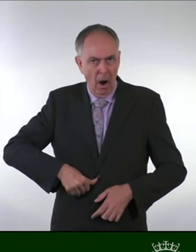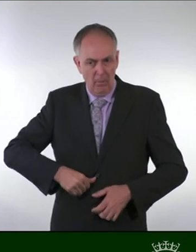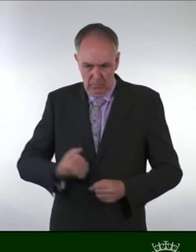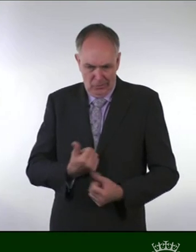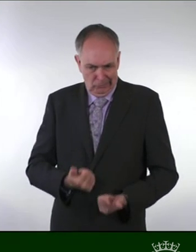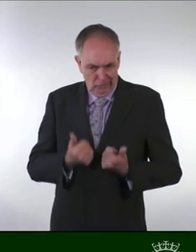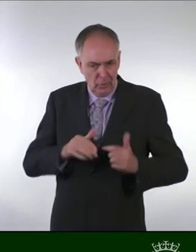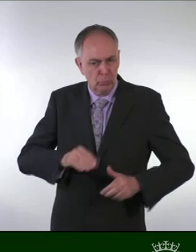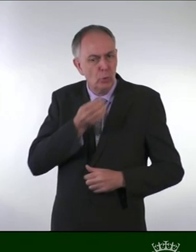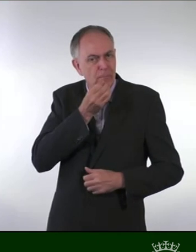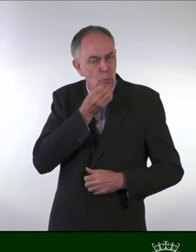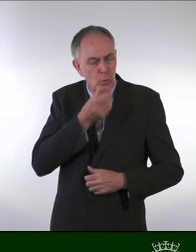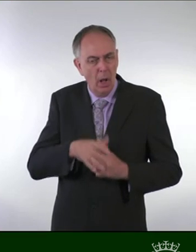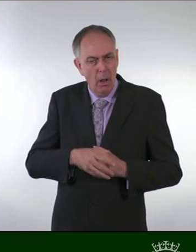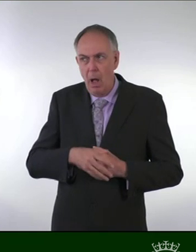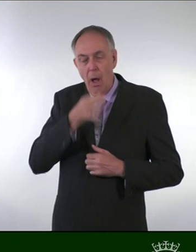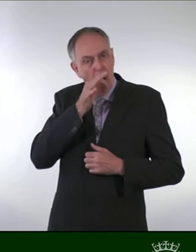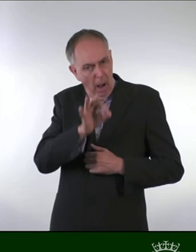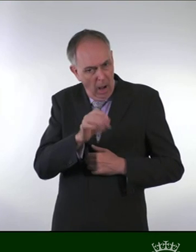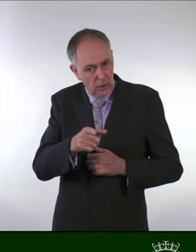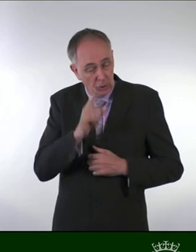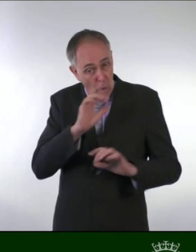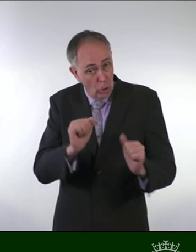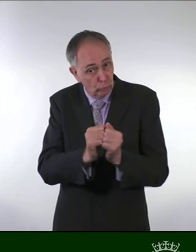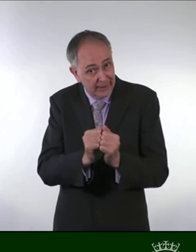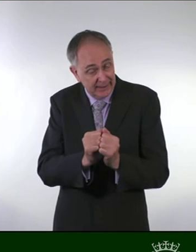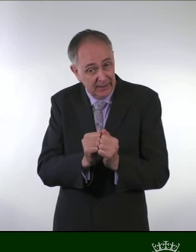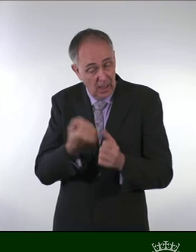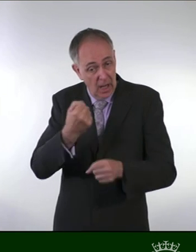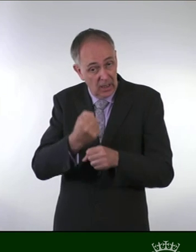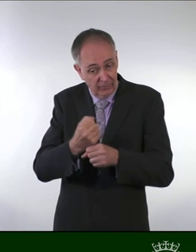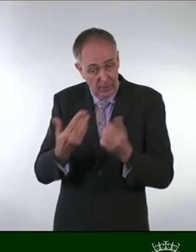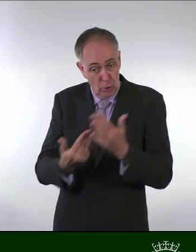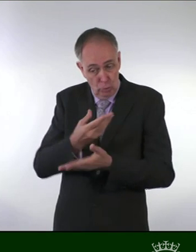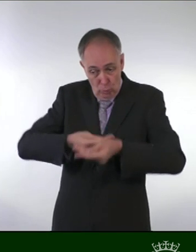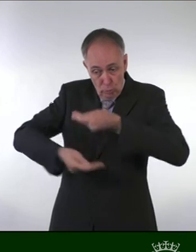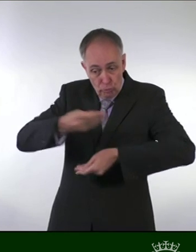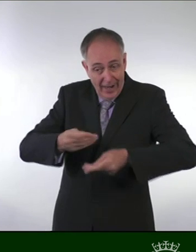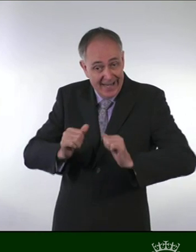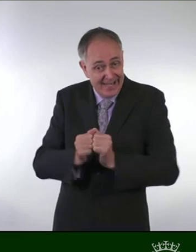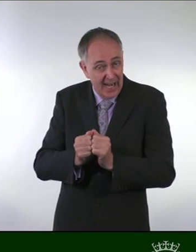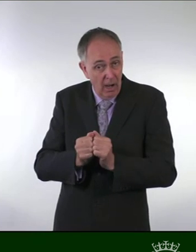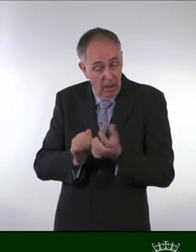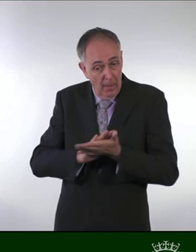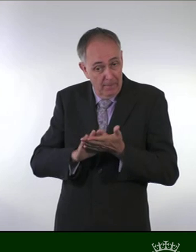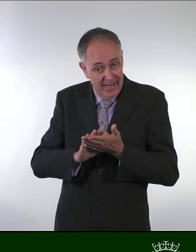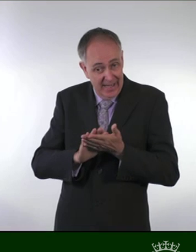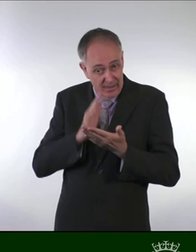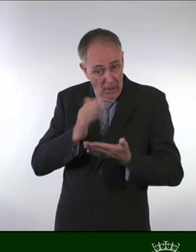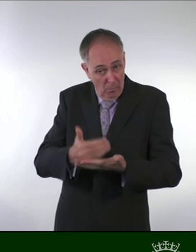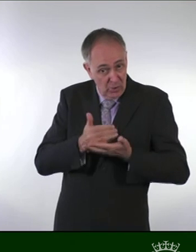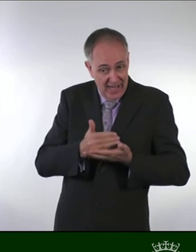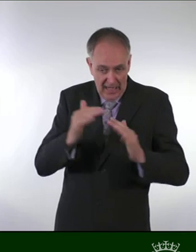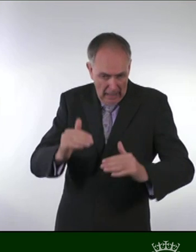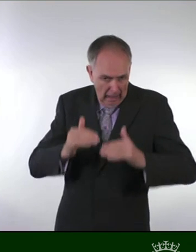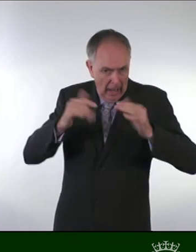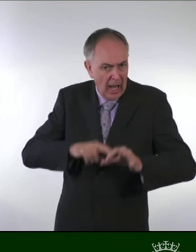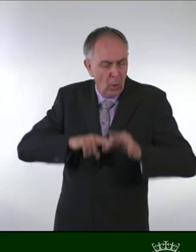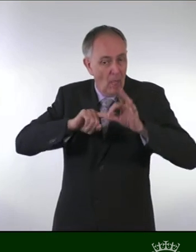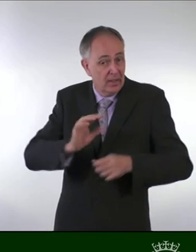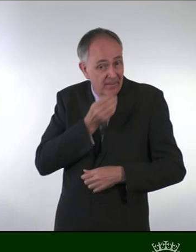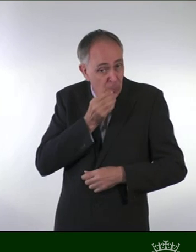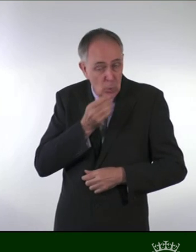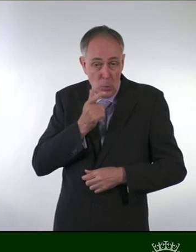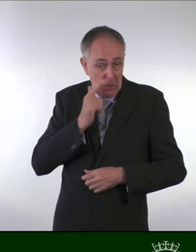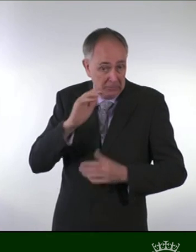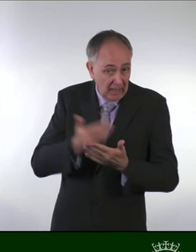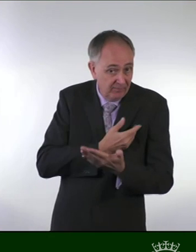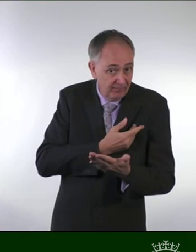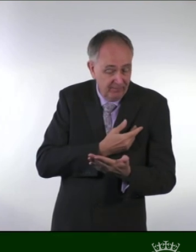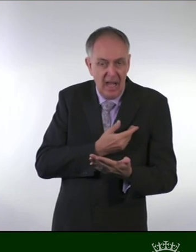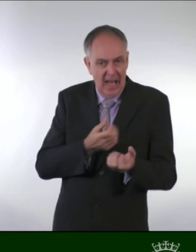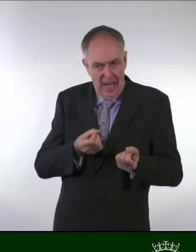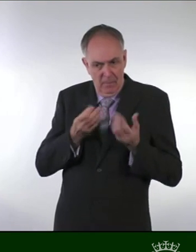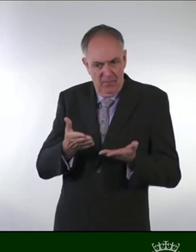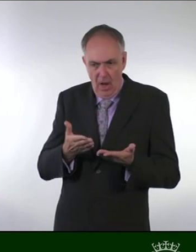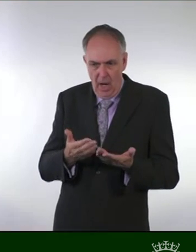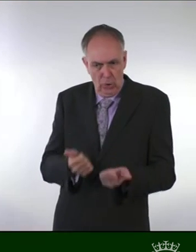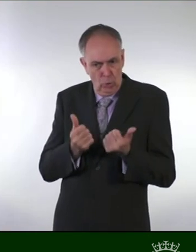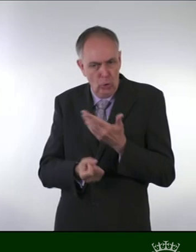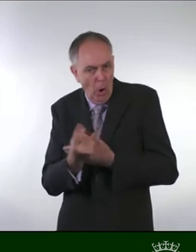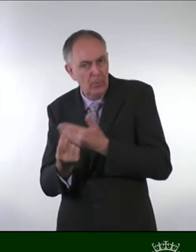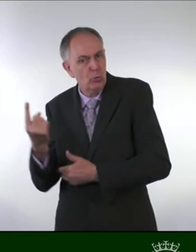Can my right honourable Friend confirm that the new trade deals our Government are working on will safeguard our high food standards and provide fantastic new opportunities for the hard-working farmers in my part of Buckinghamshire?